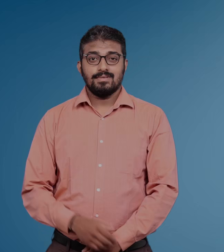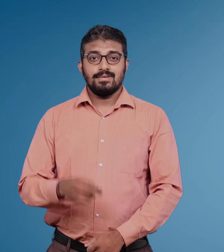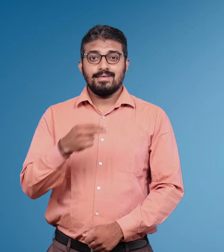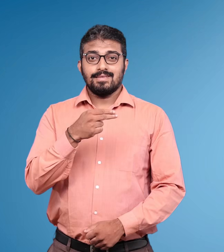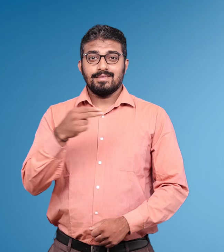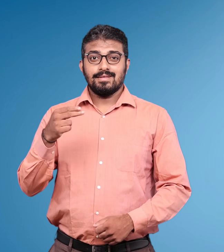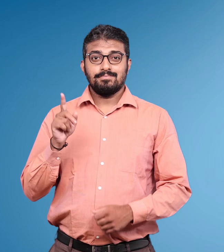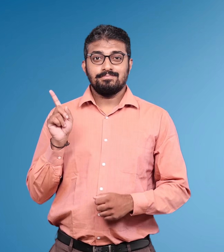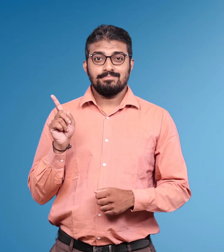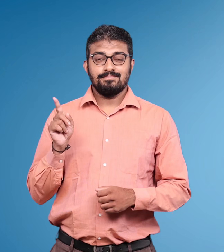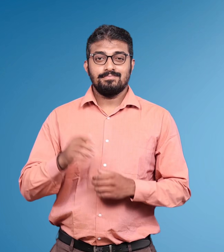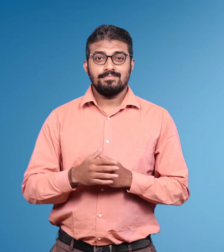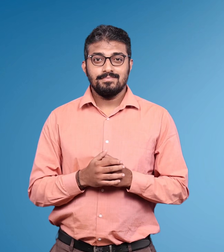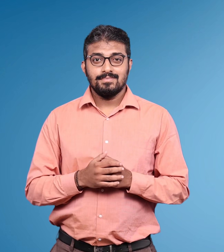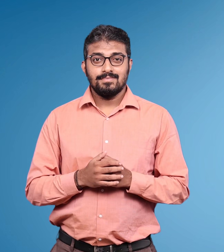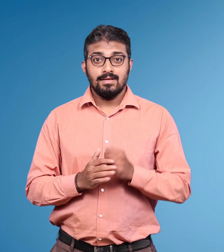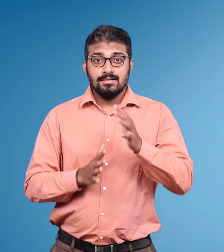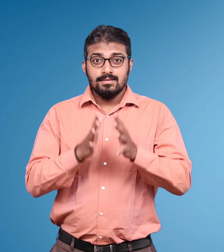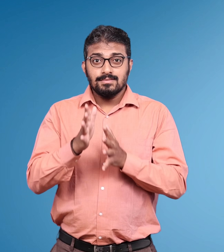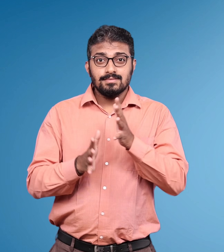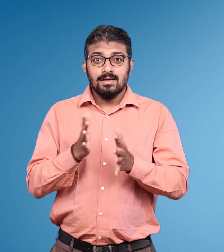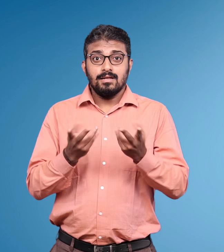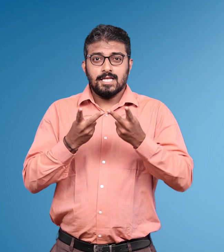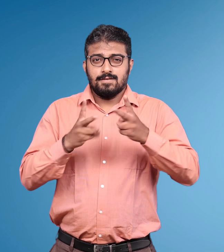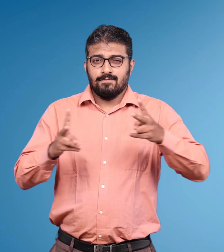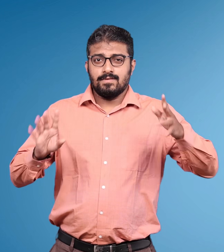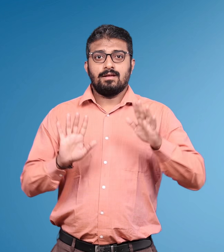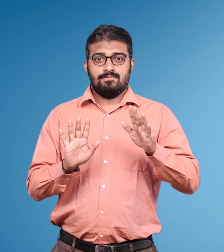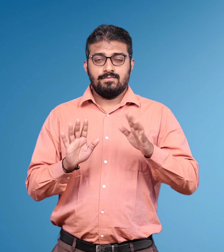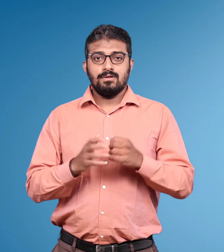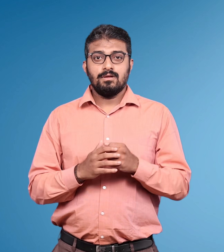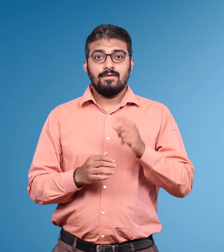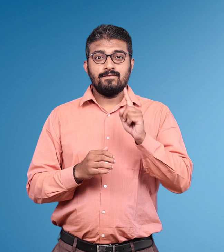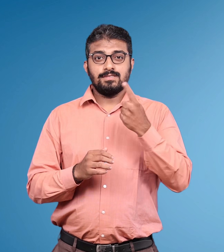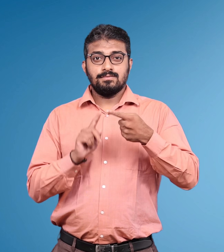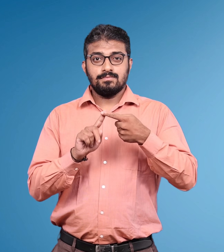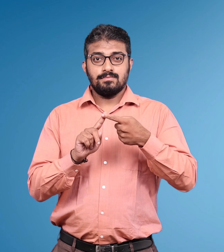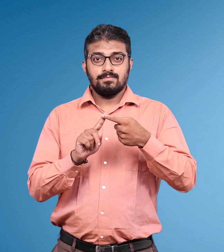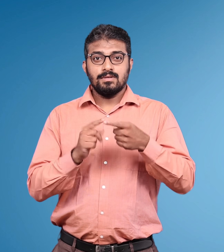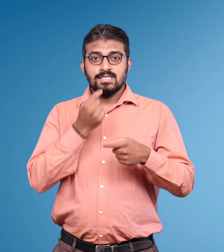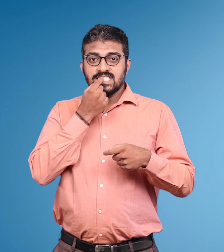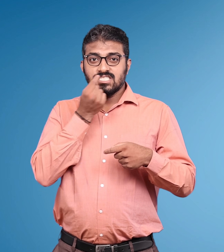Baking Soda. This is the sign for baking soda.